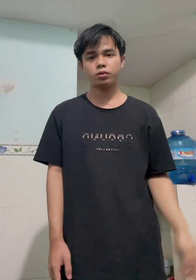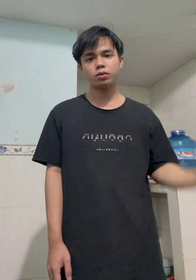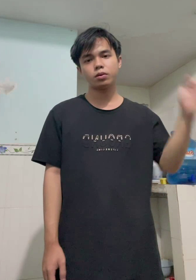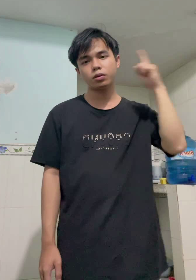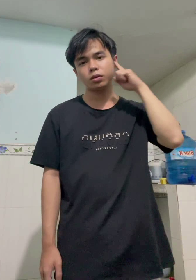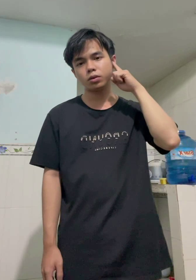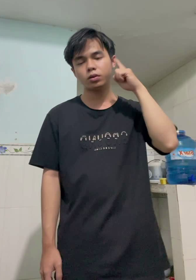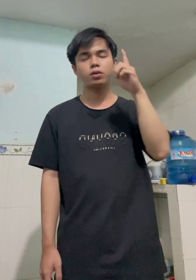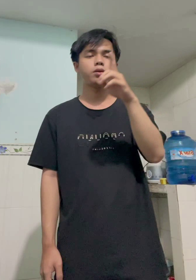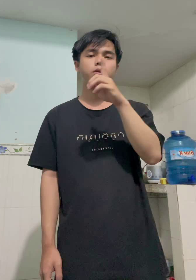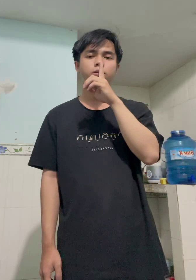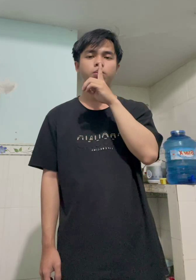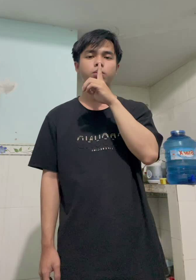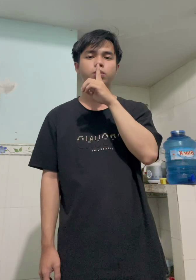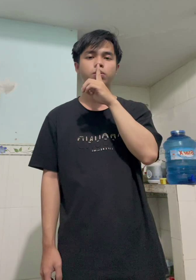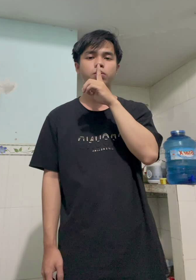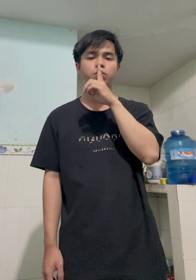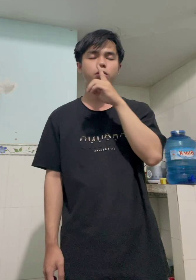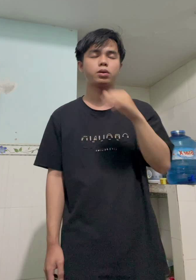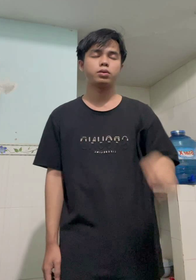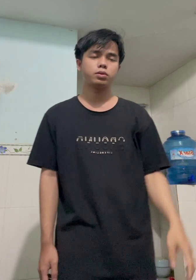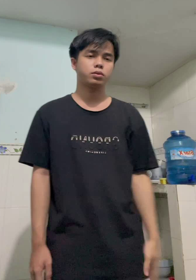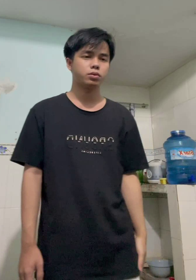diec